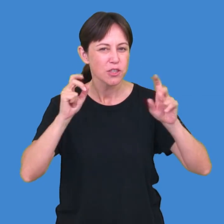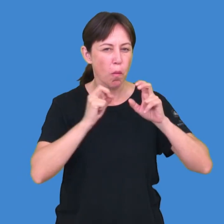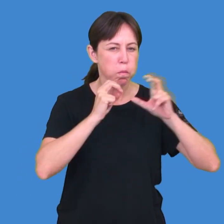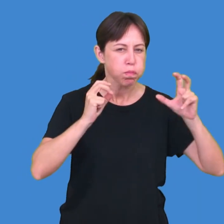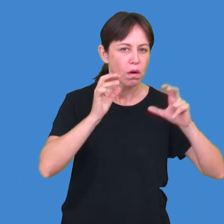gordo